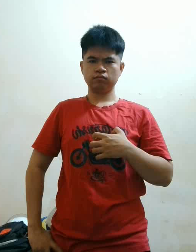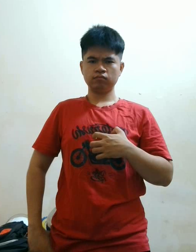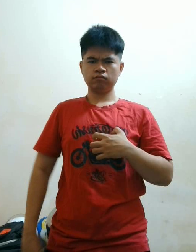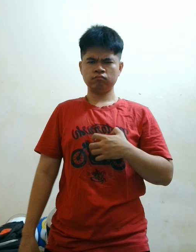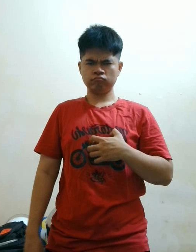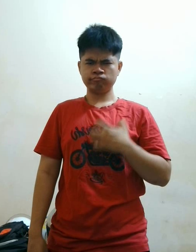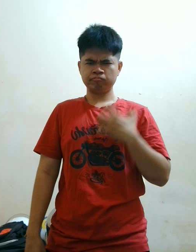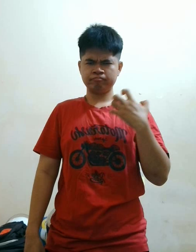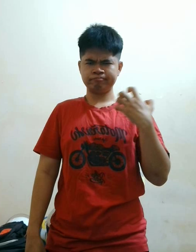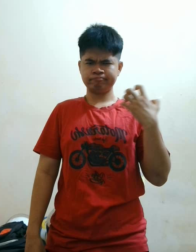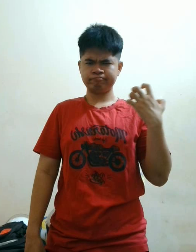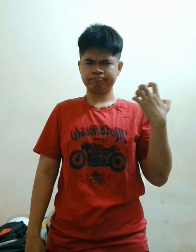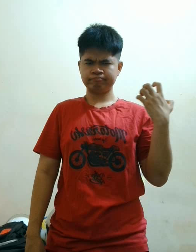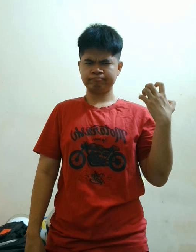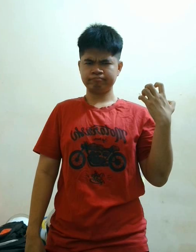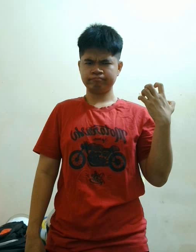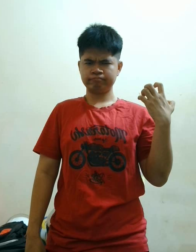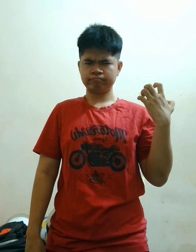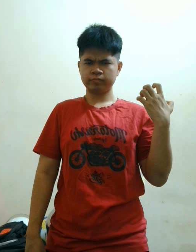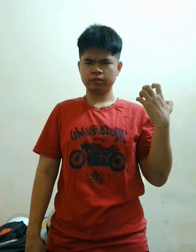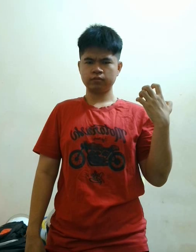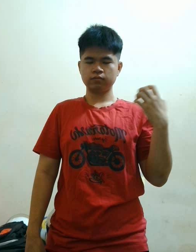tuc gian